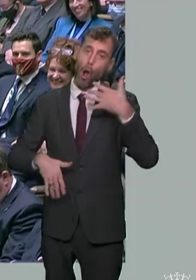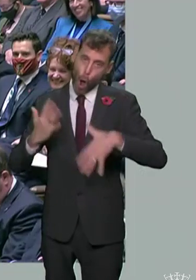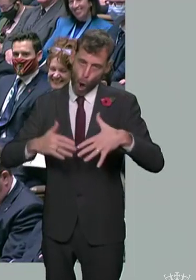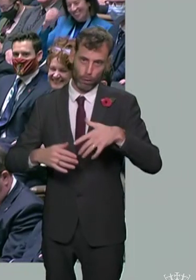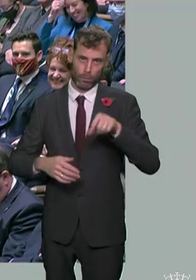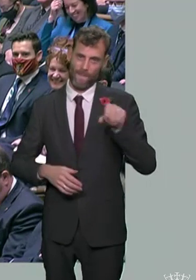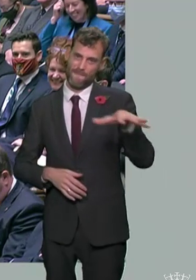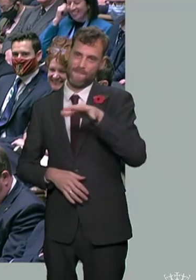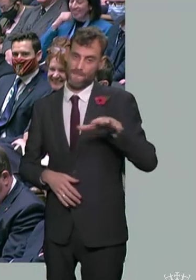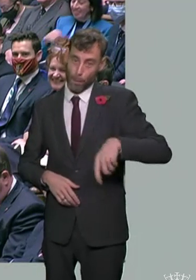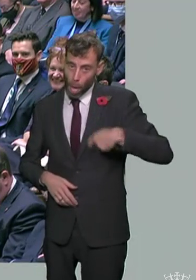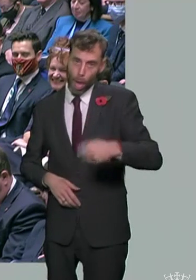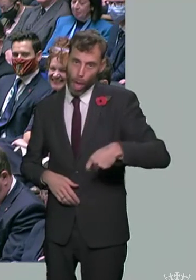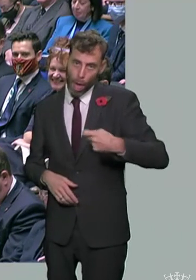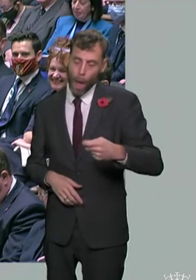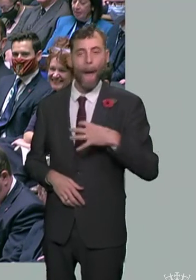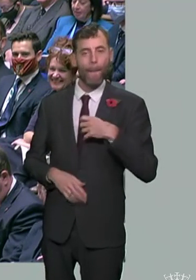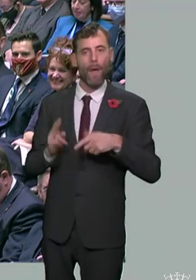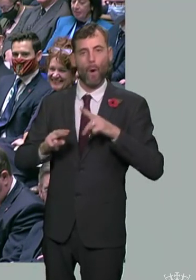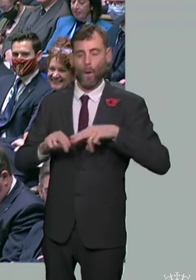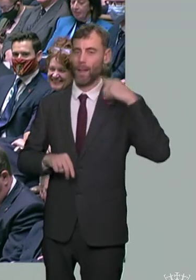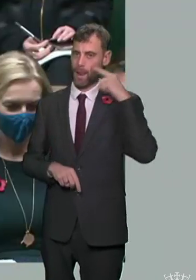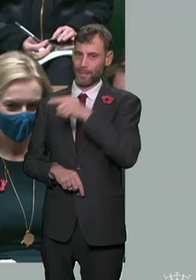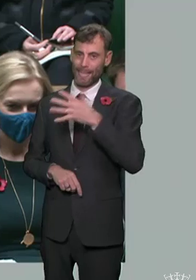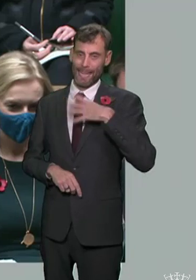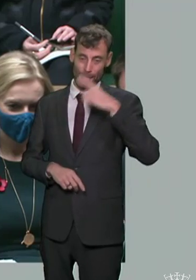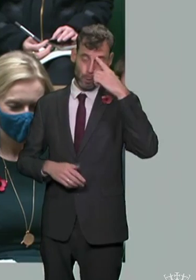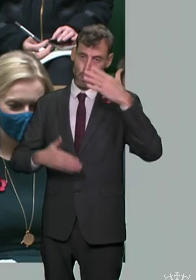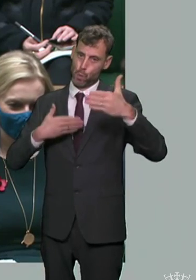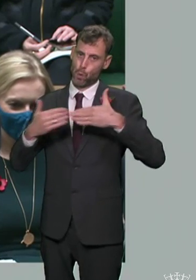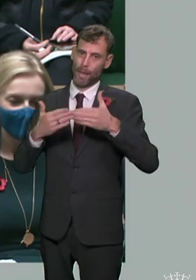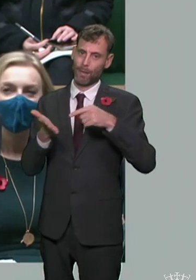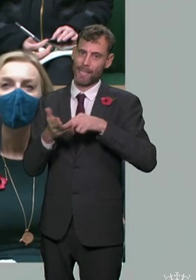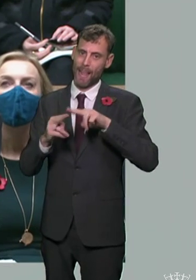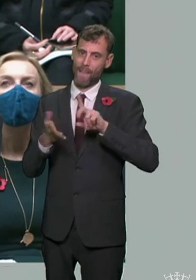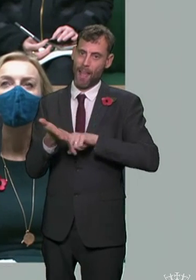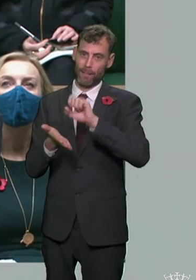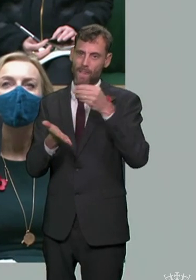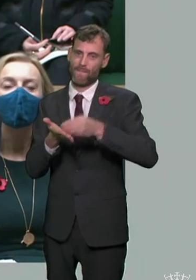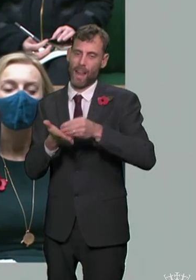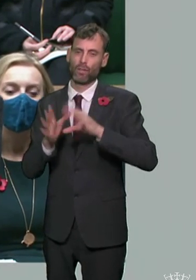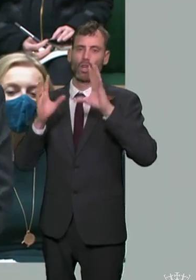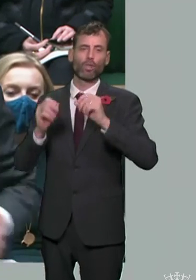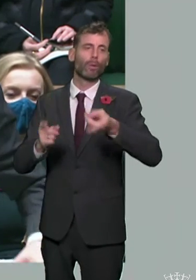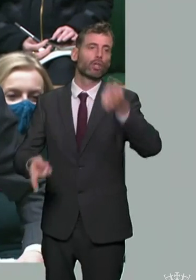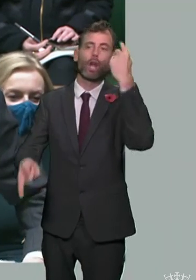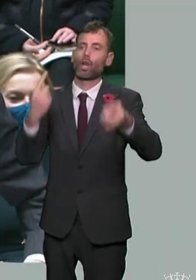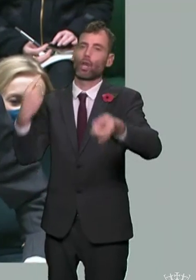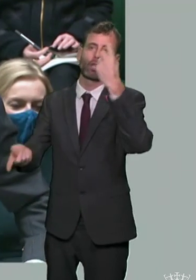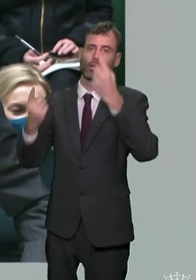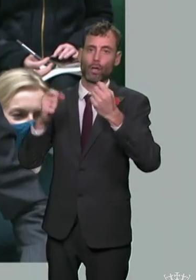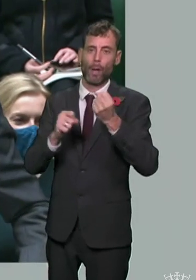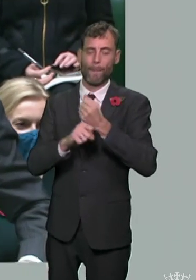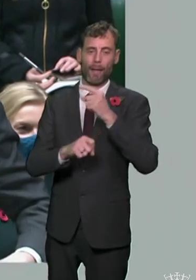What the Labour Mayor of London needs to do is get a grip on TfL’s finances and stop whacking up the taxes on ordinary people in the capital city.